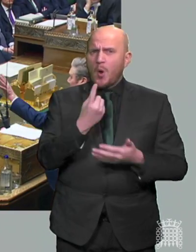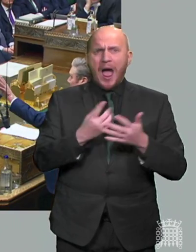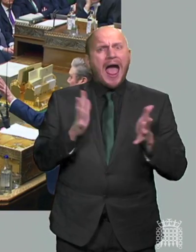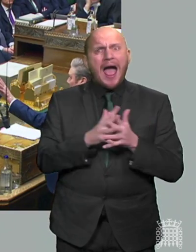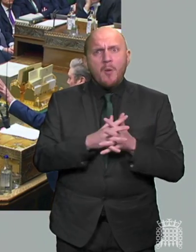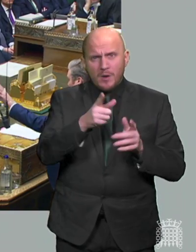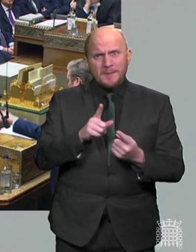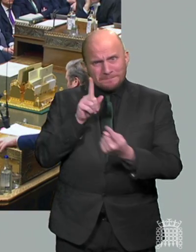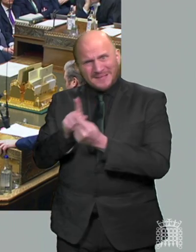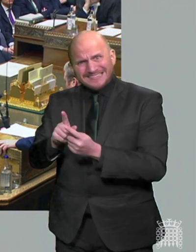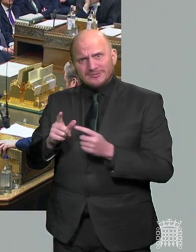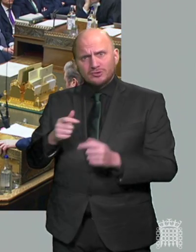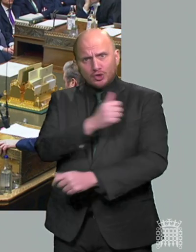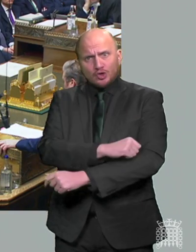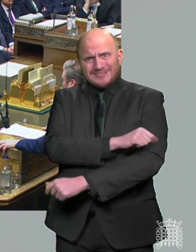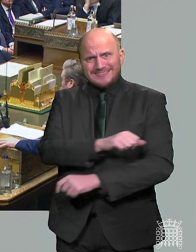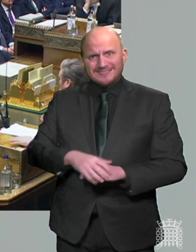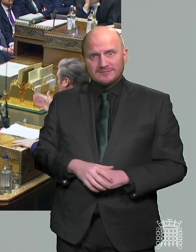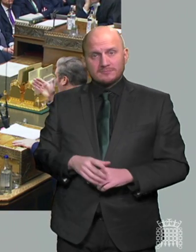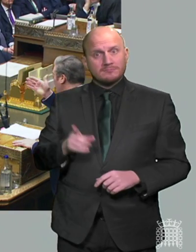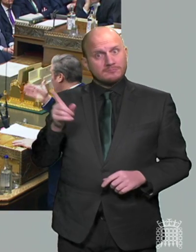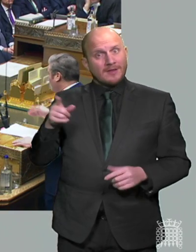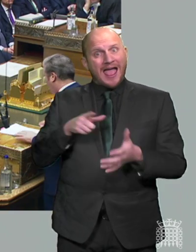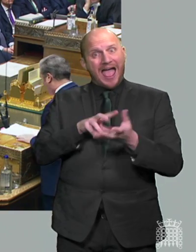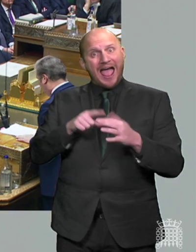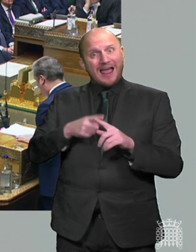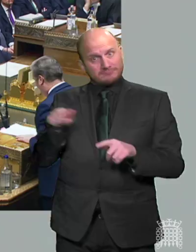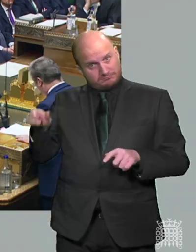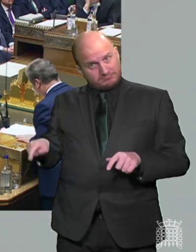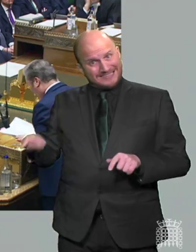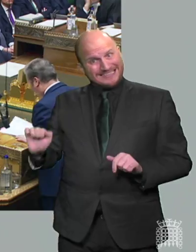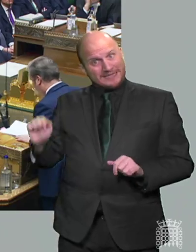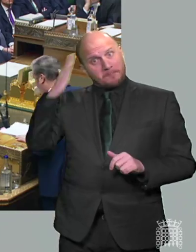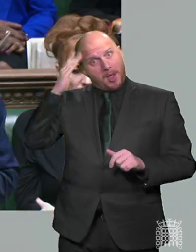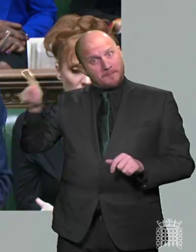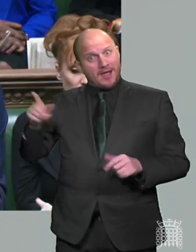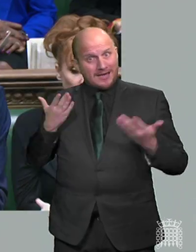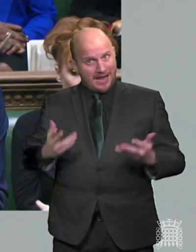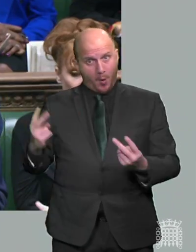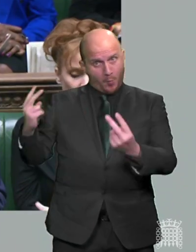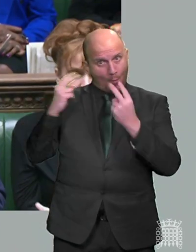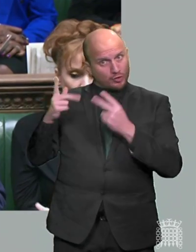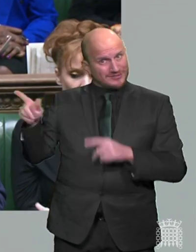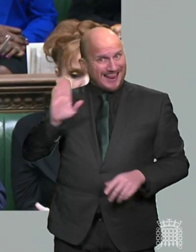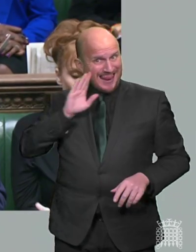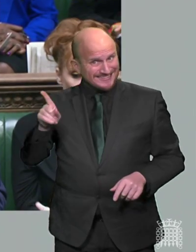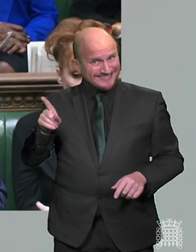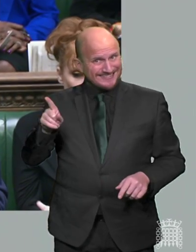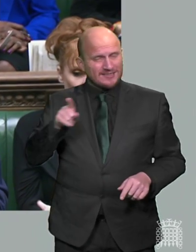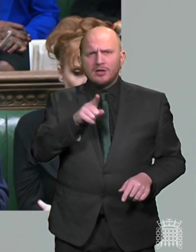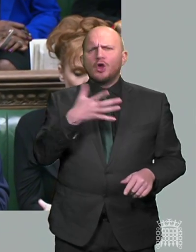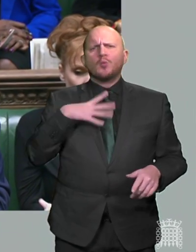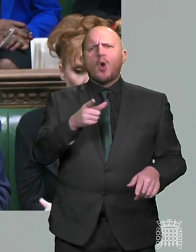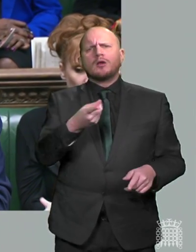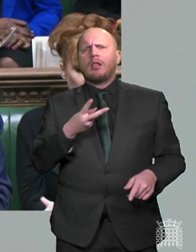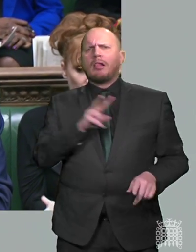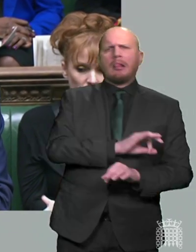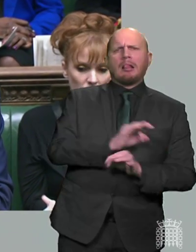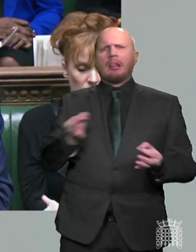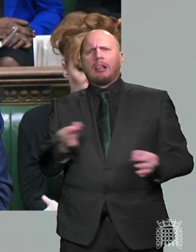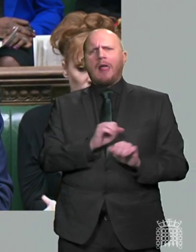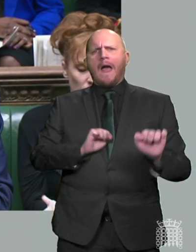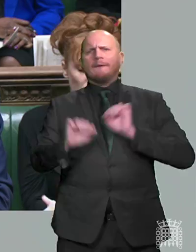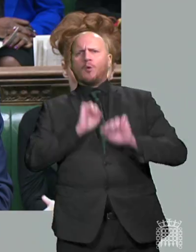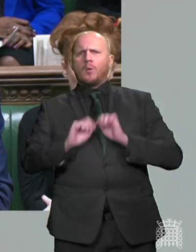Alex’s mum is listening to this. She does not want to hear the Prime Minister blaming everybody else; she does not want his usual ducking of the question.